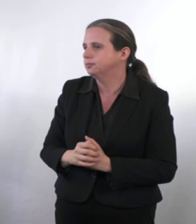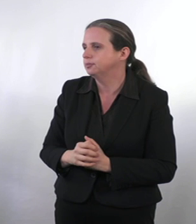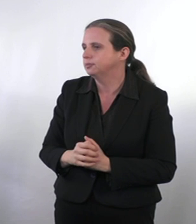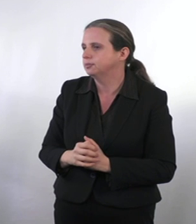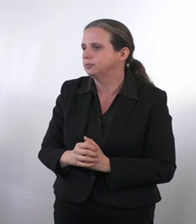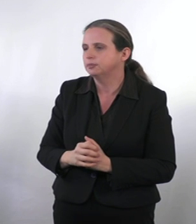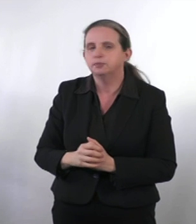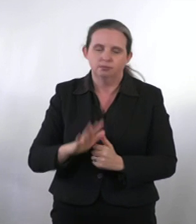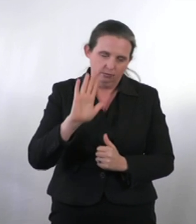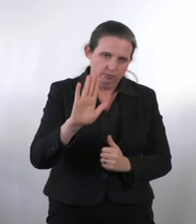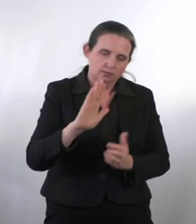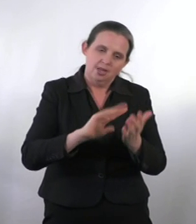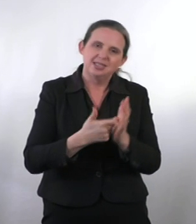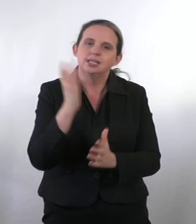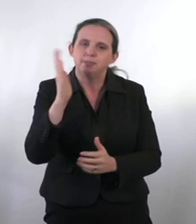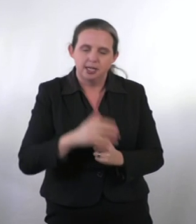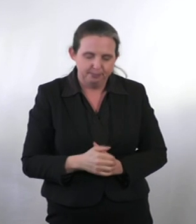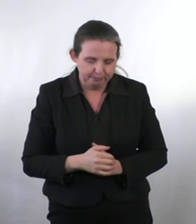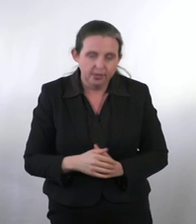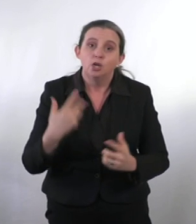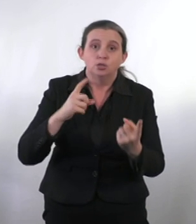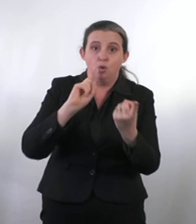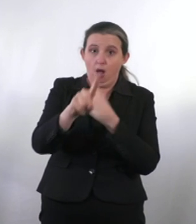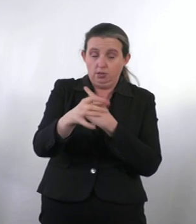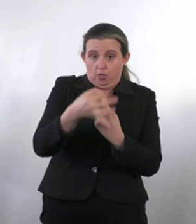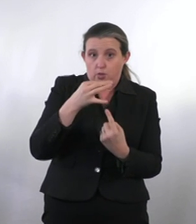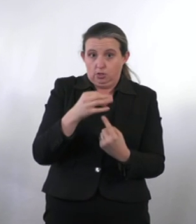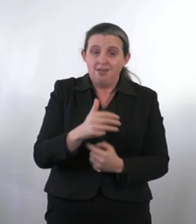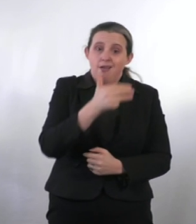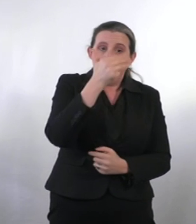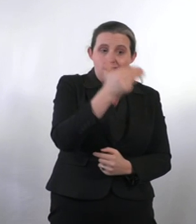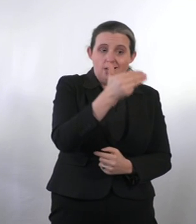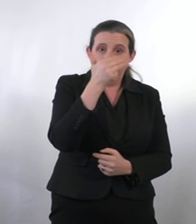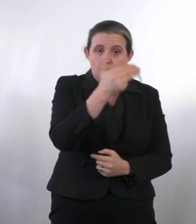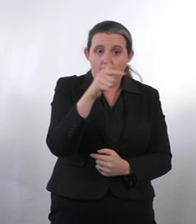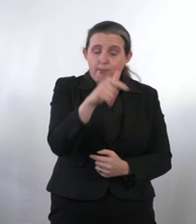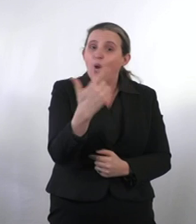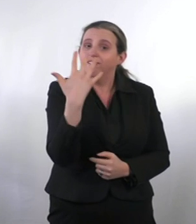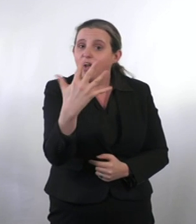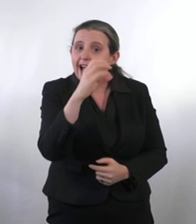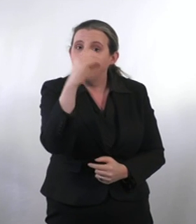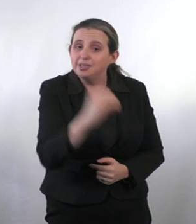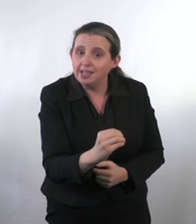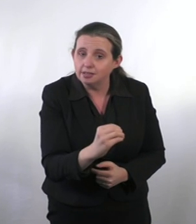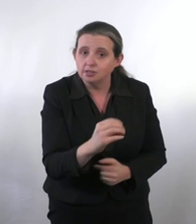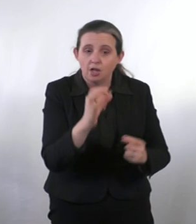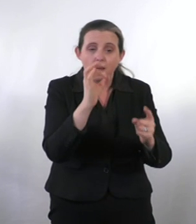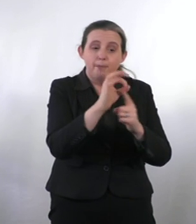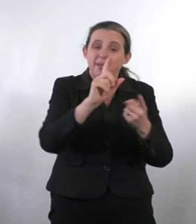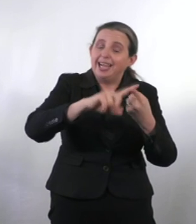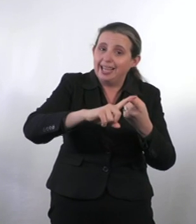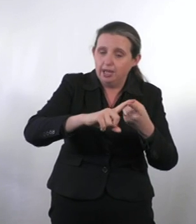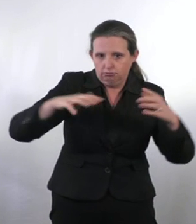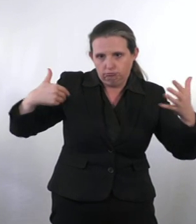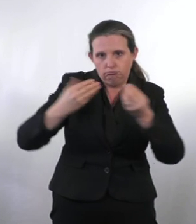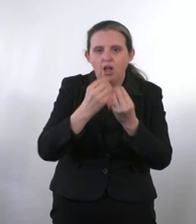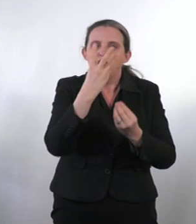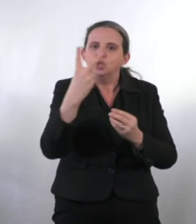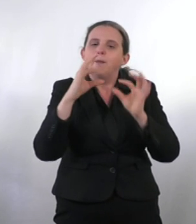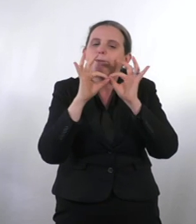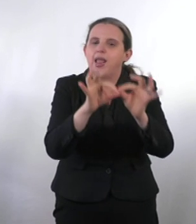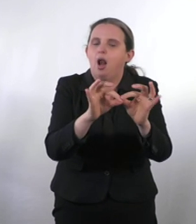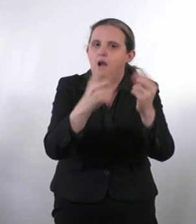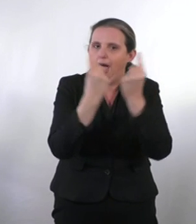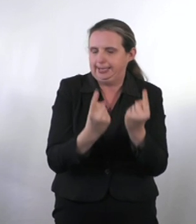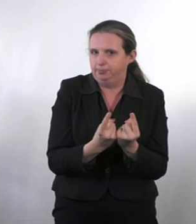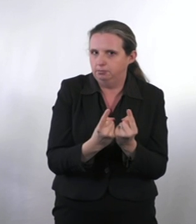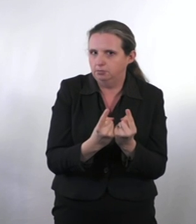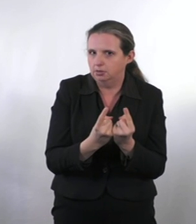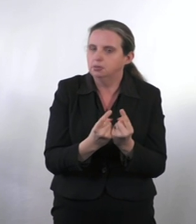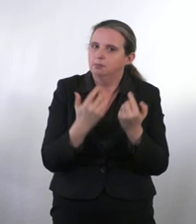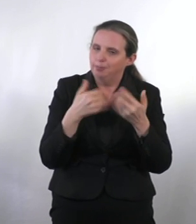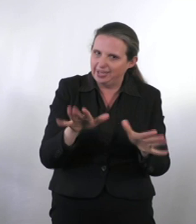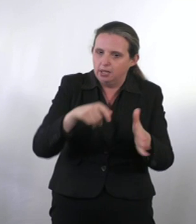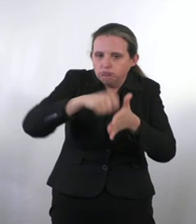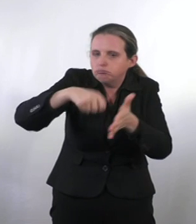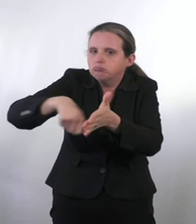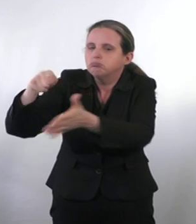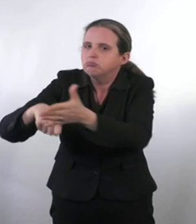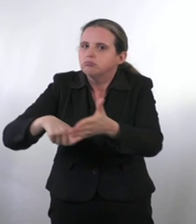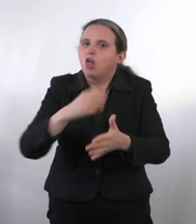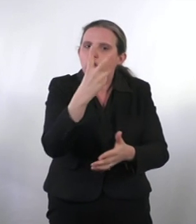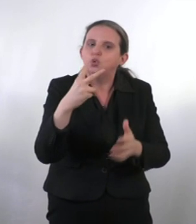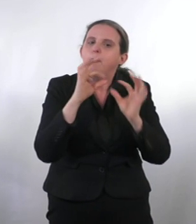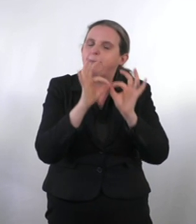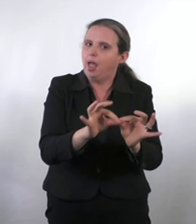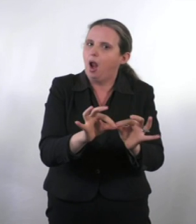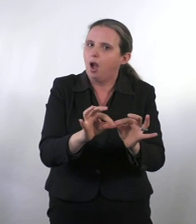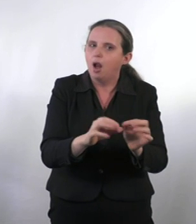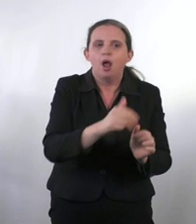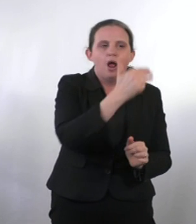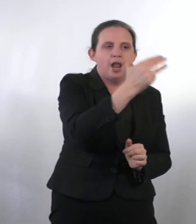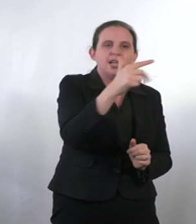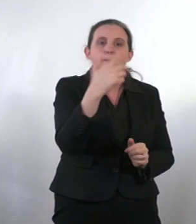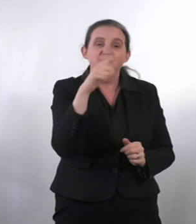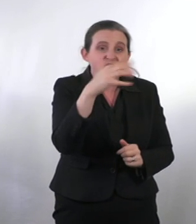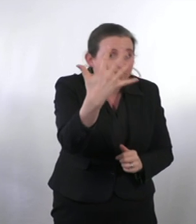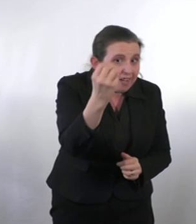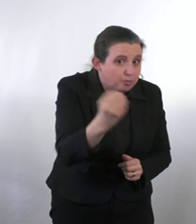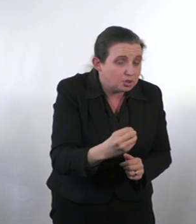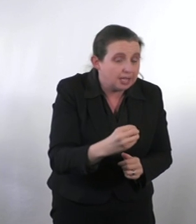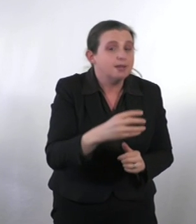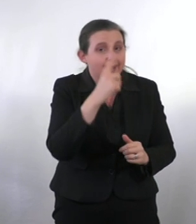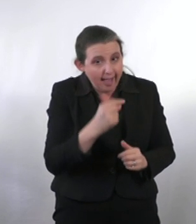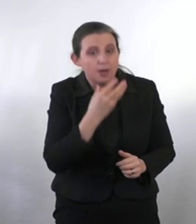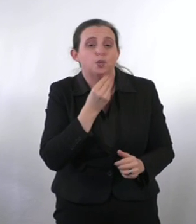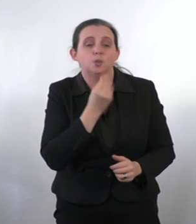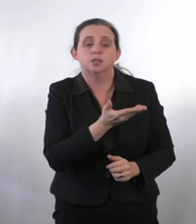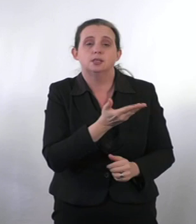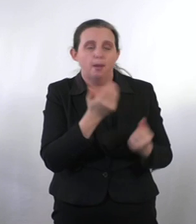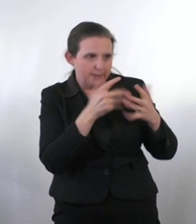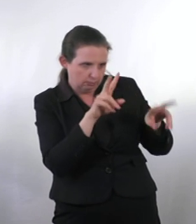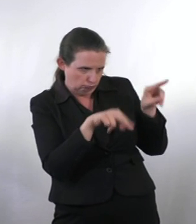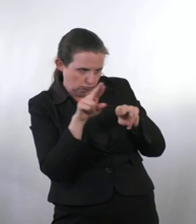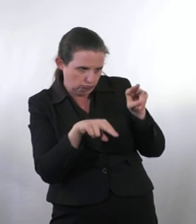Actually, to answer the right hon. and learned Gentleman’s question directly, 99.5% of the 32 billion items of personal protective equipment that this country secured conformed entirely to our clinical needs, once we had checked it.